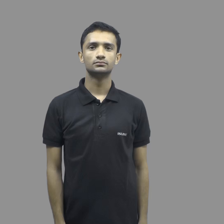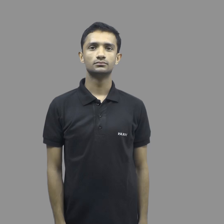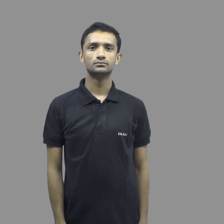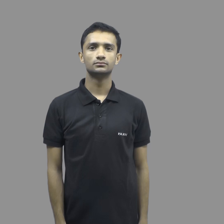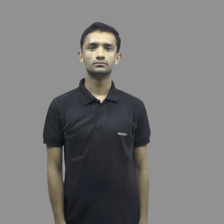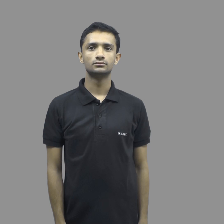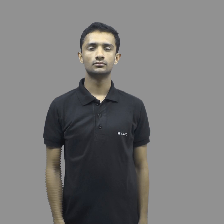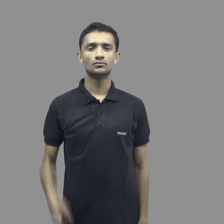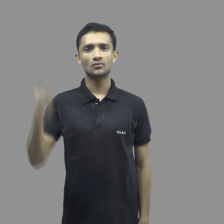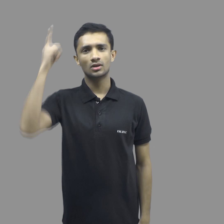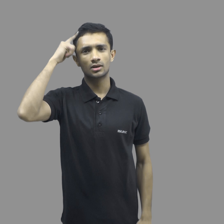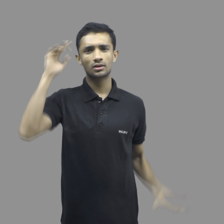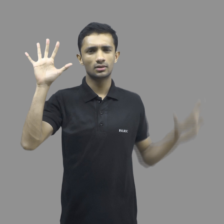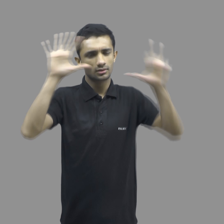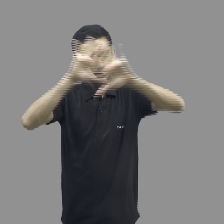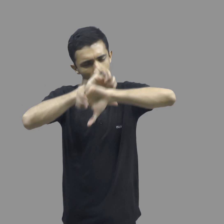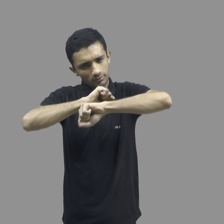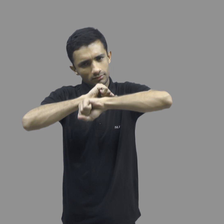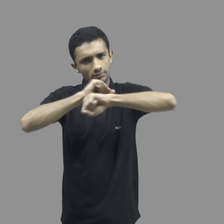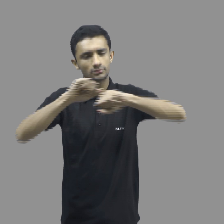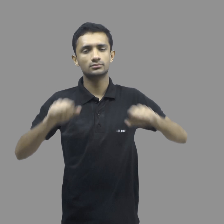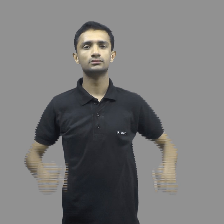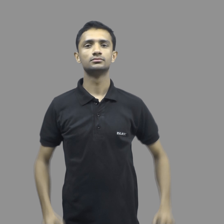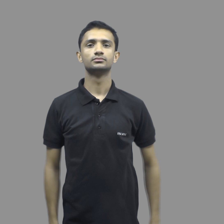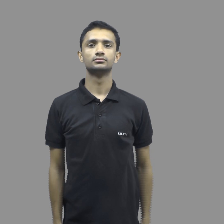Dark